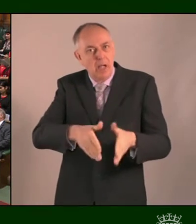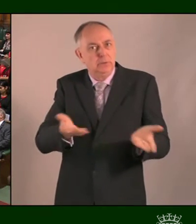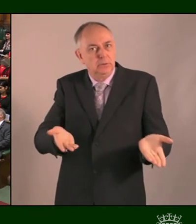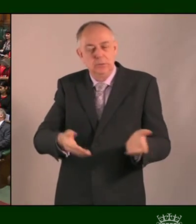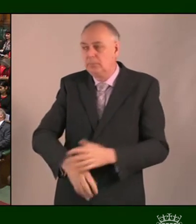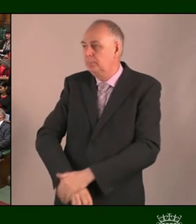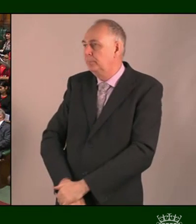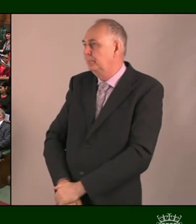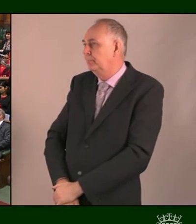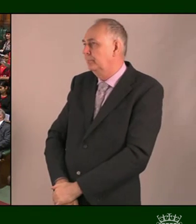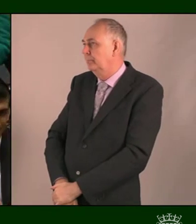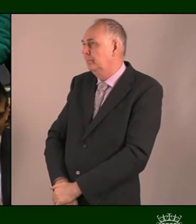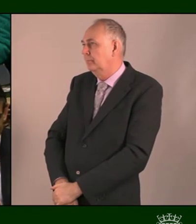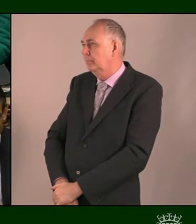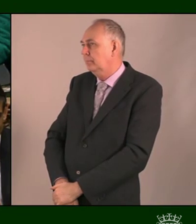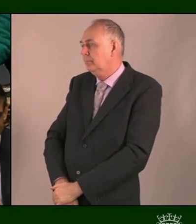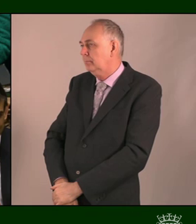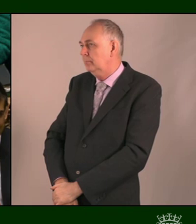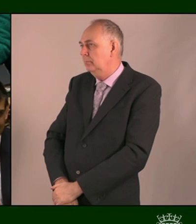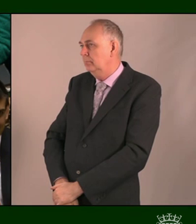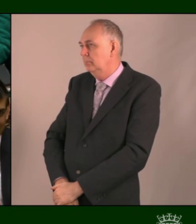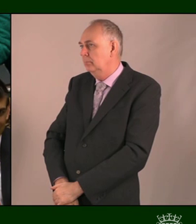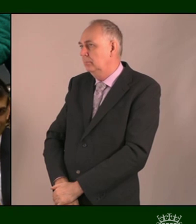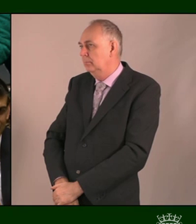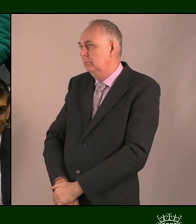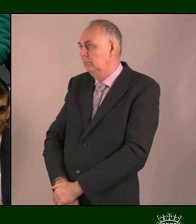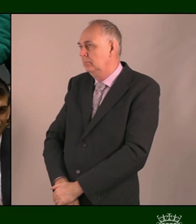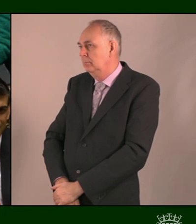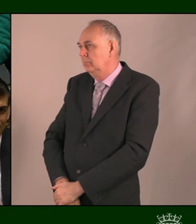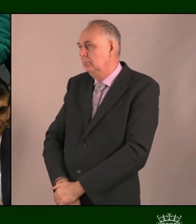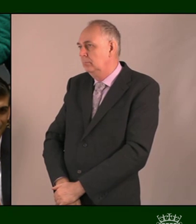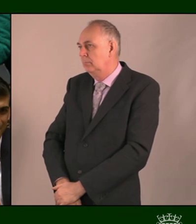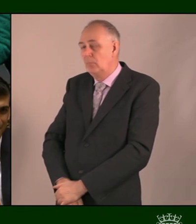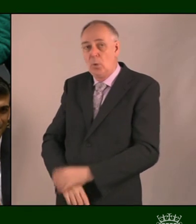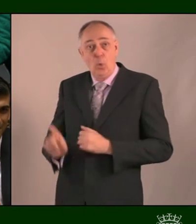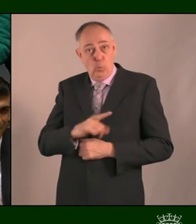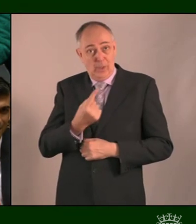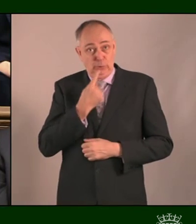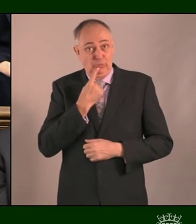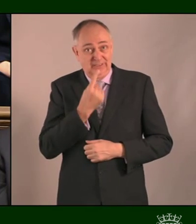I congratulate the honourable Lady on what she just said, which may have come as a bit of a bombshell to some of her colleagues—